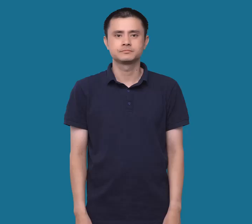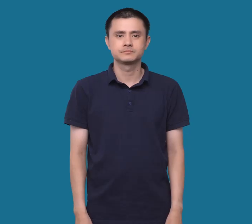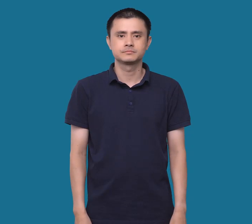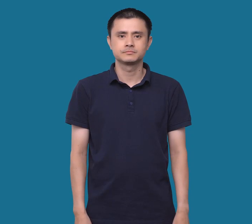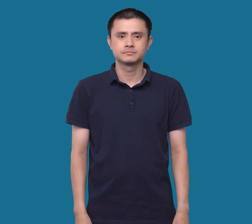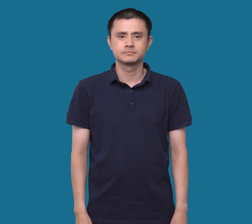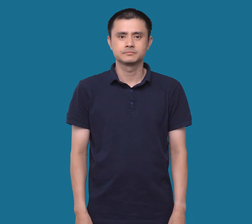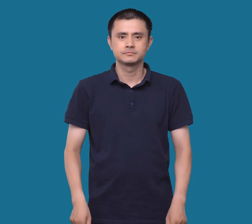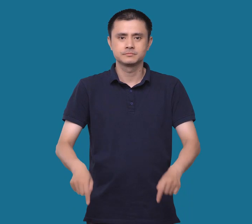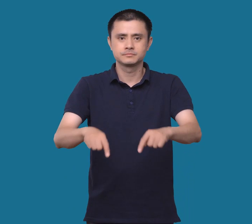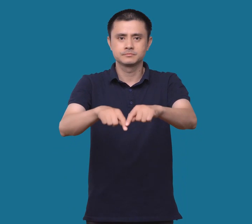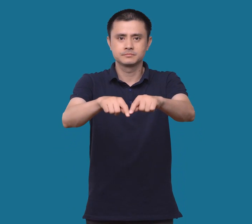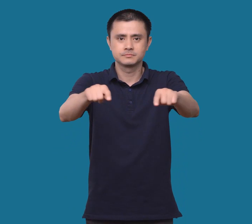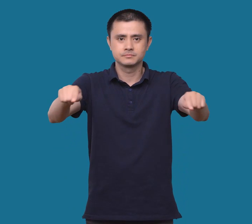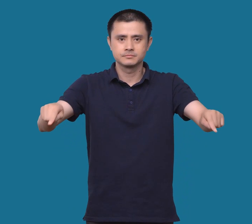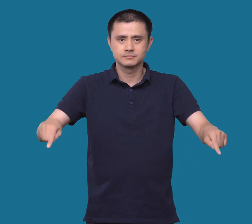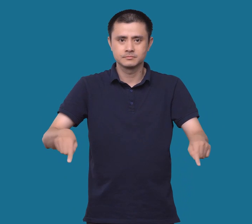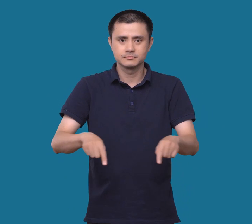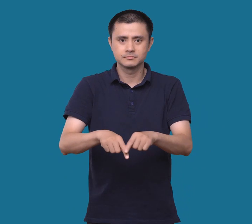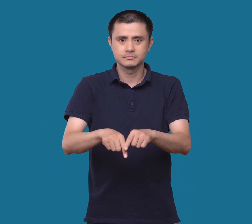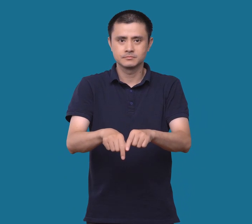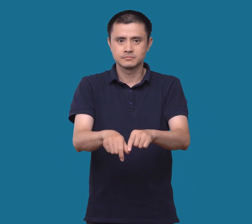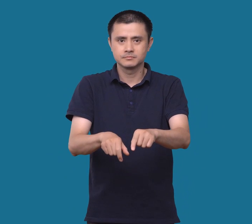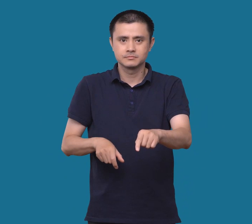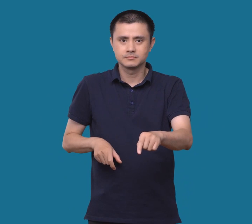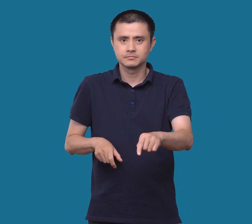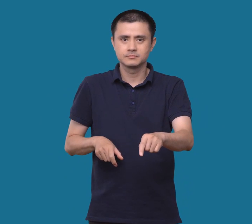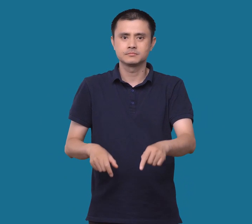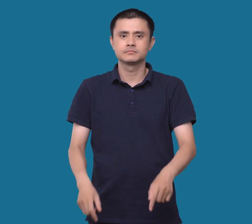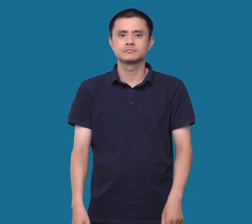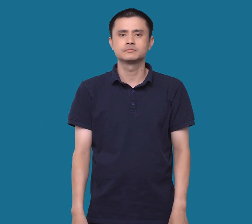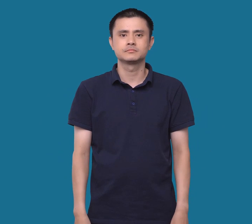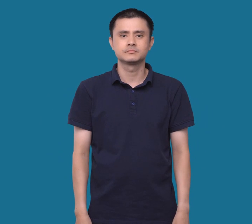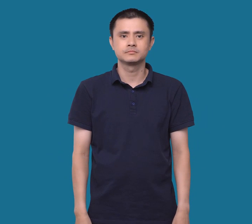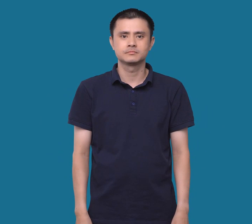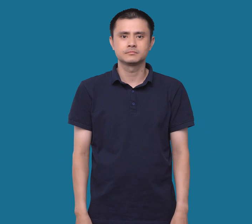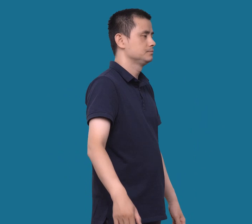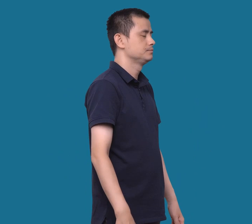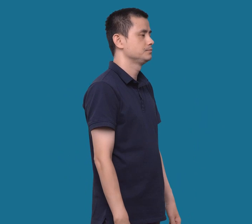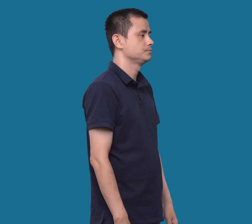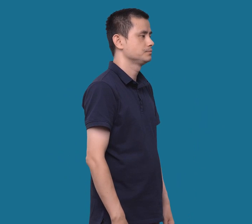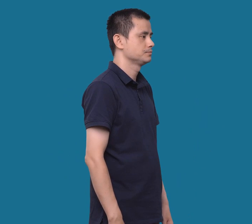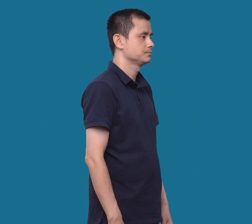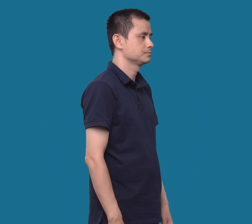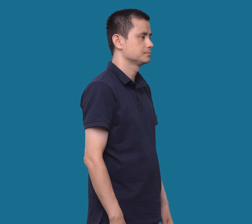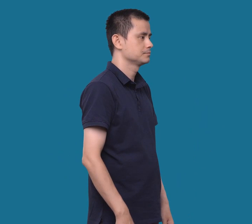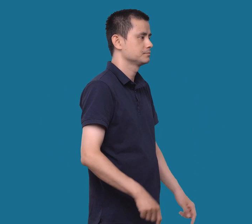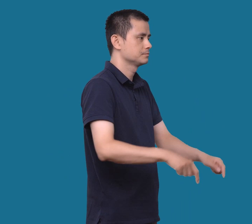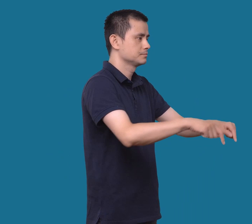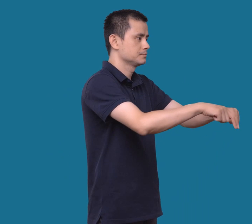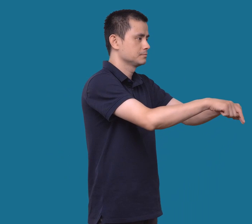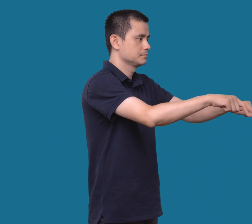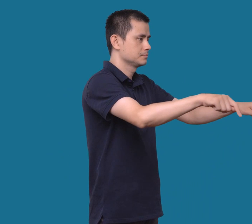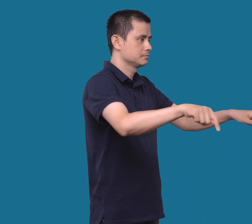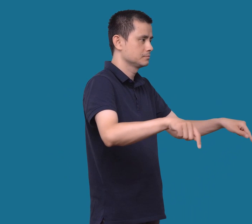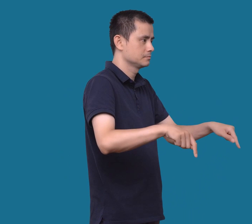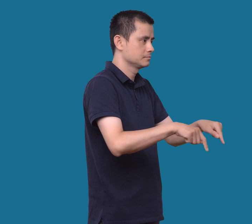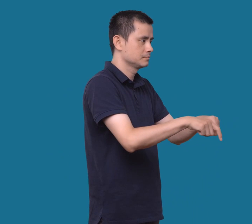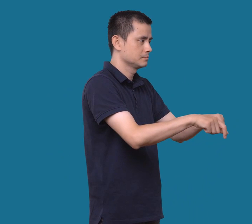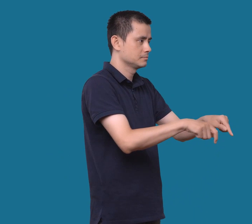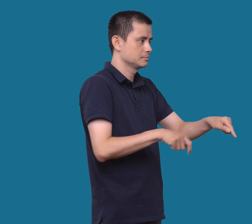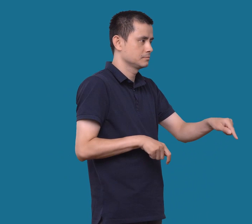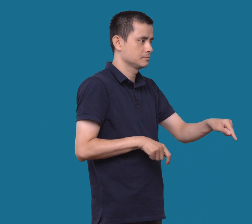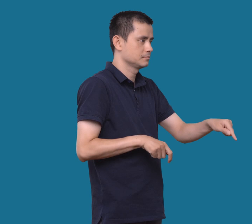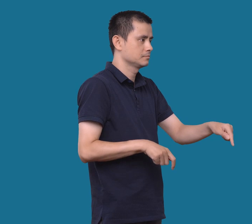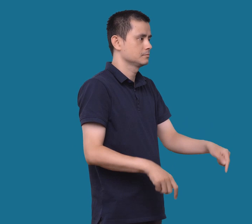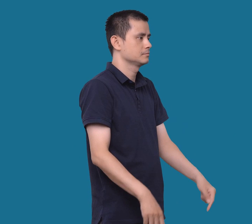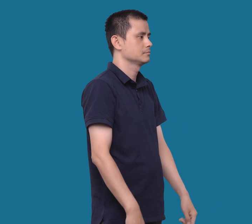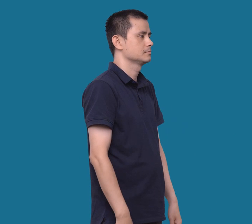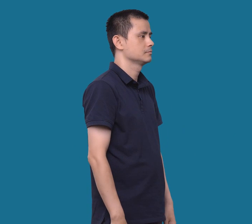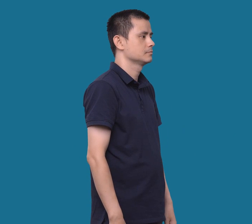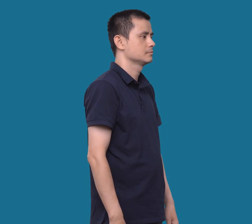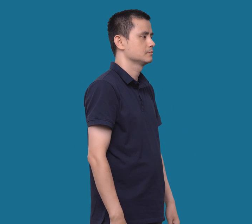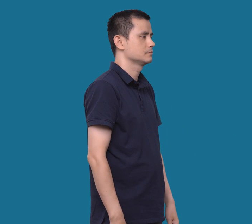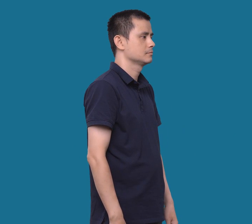chảo